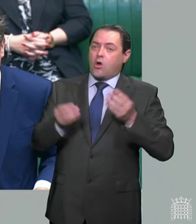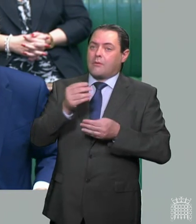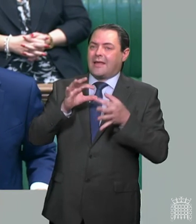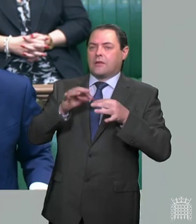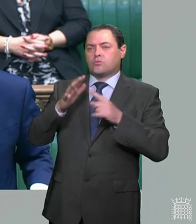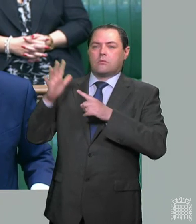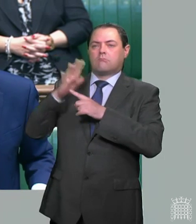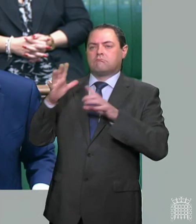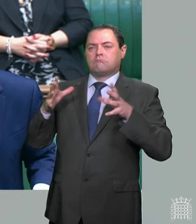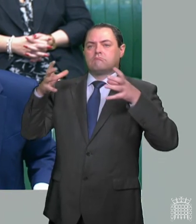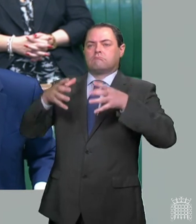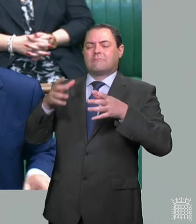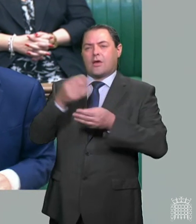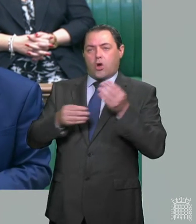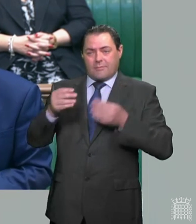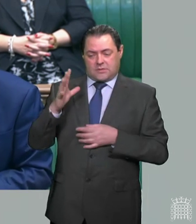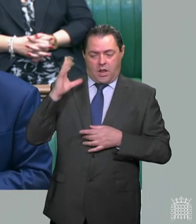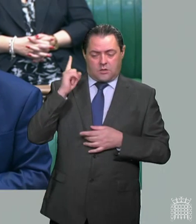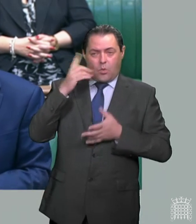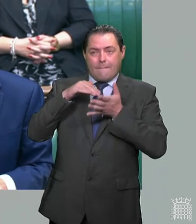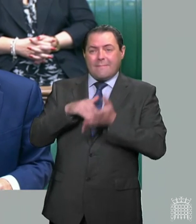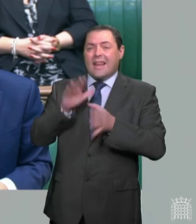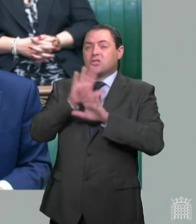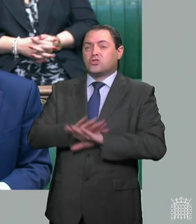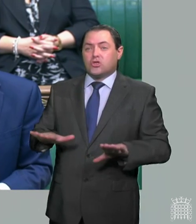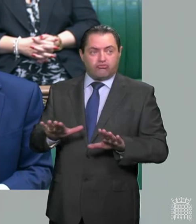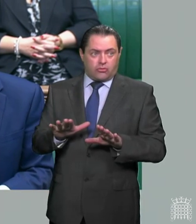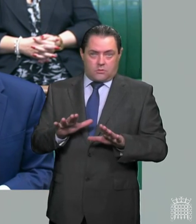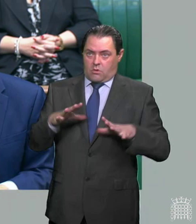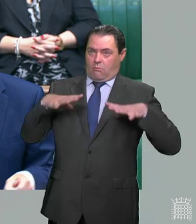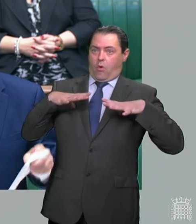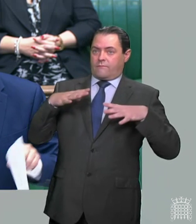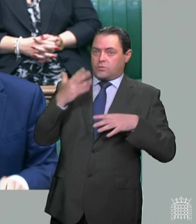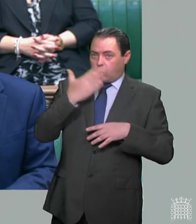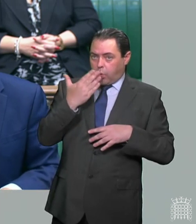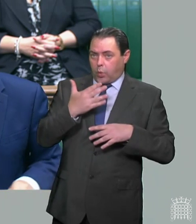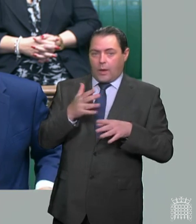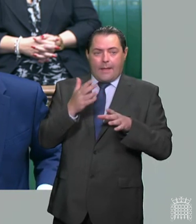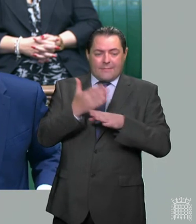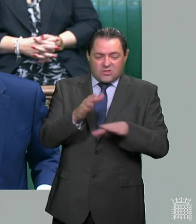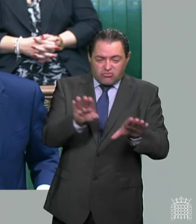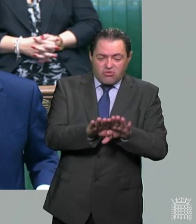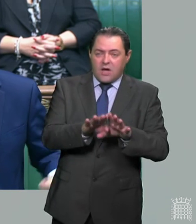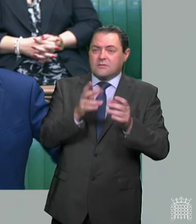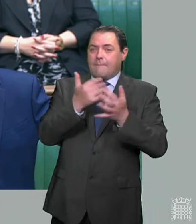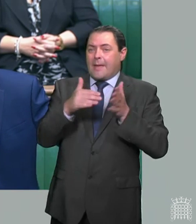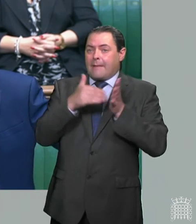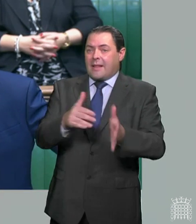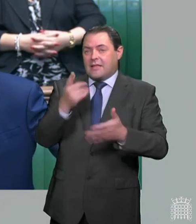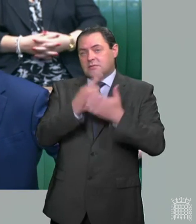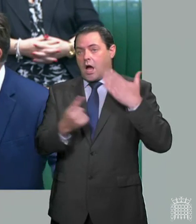Last week a million kids were off school, businesses are closing, and millions will spend their summer self-isolating.